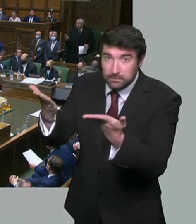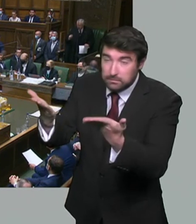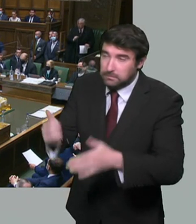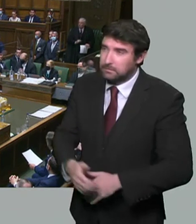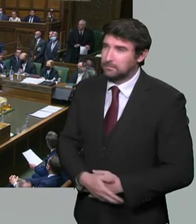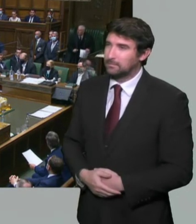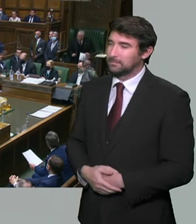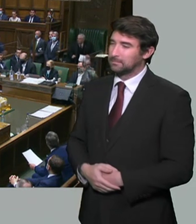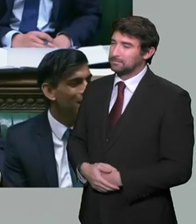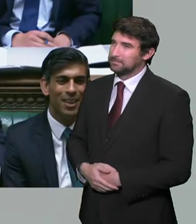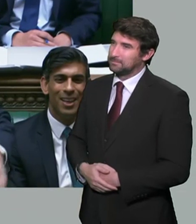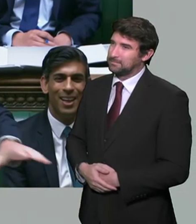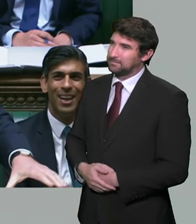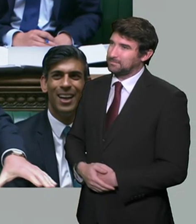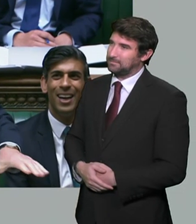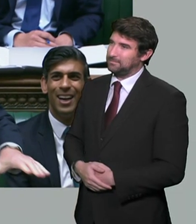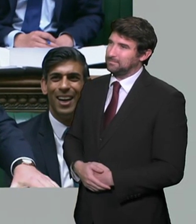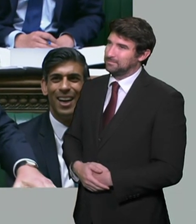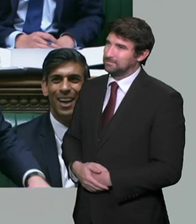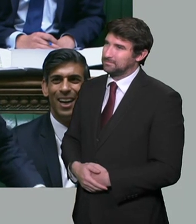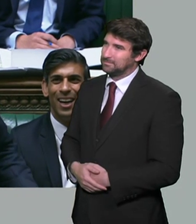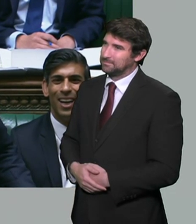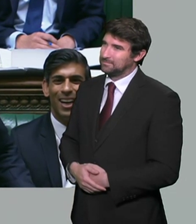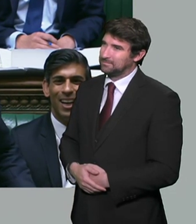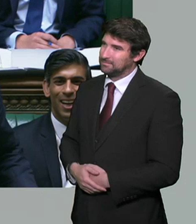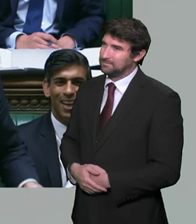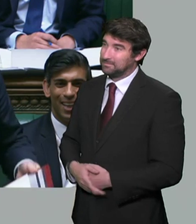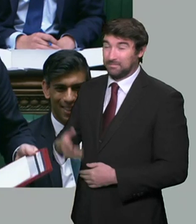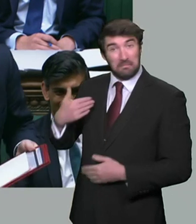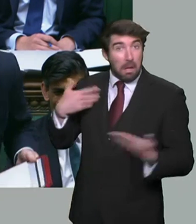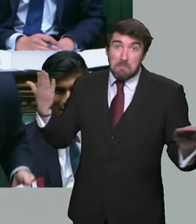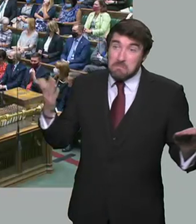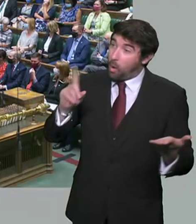I just want to ask the Leader of the Opposition whether he is going to vote for our measures tonight.